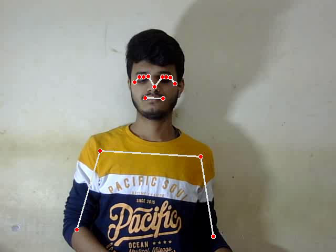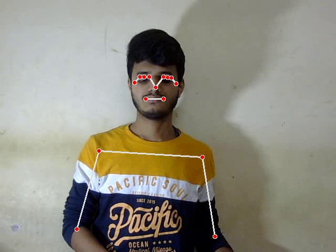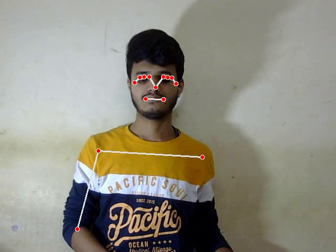sad